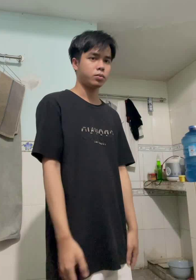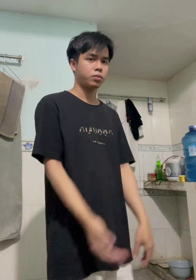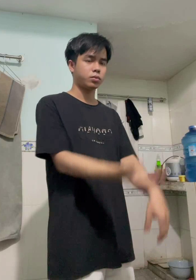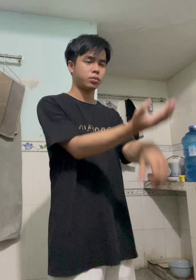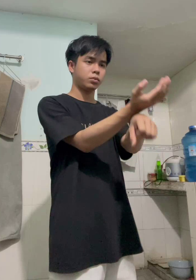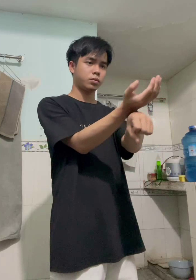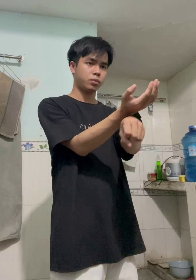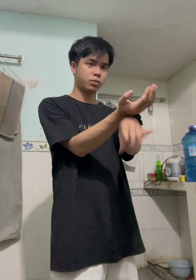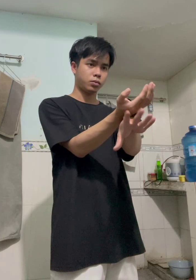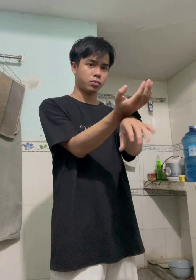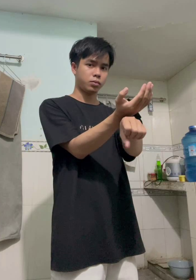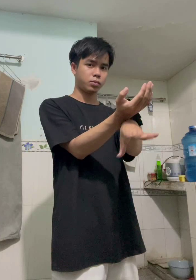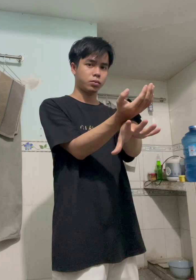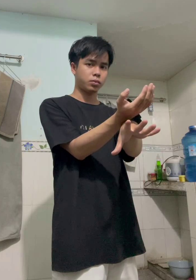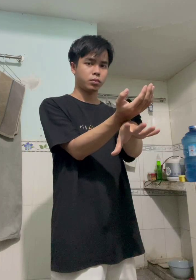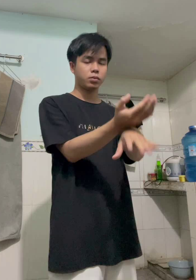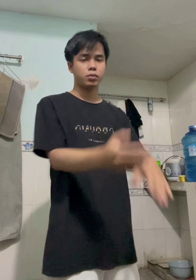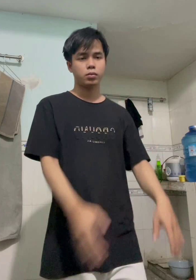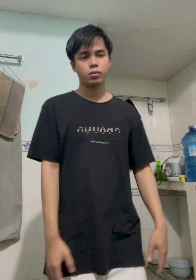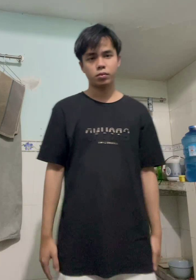ca phe